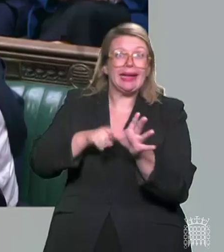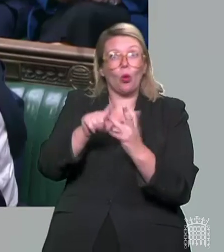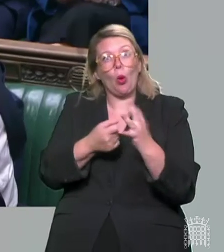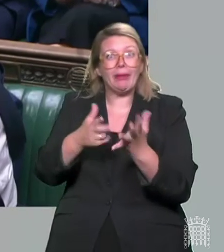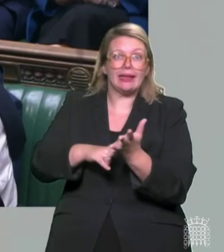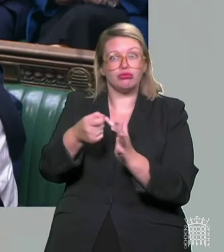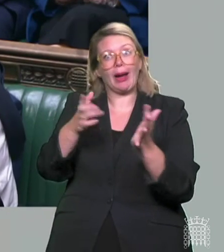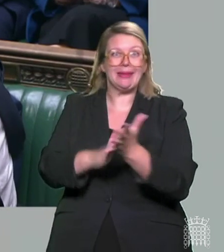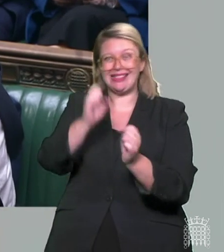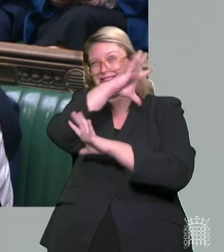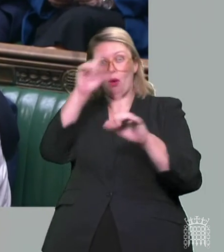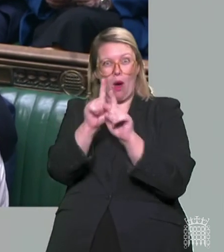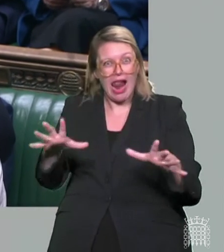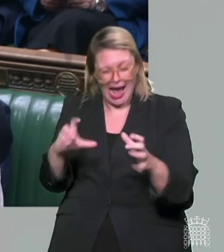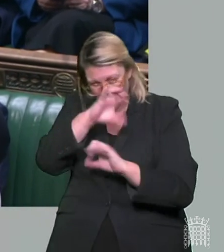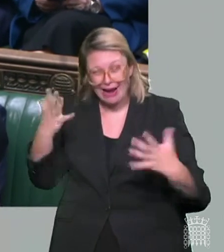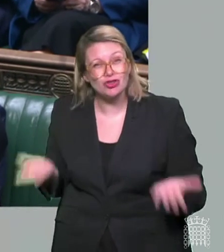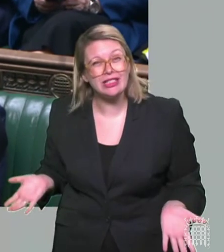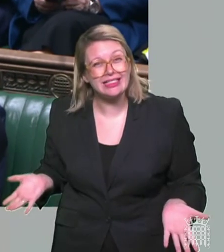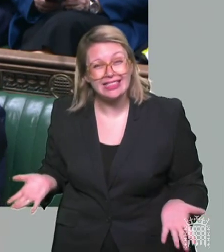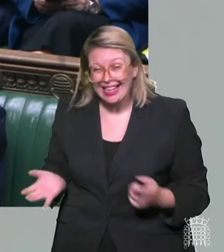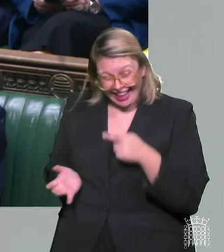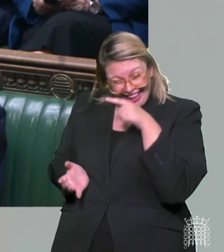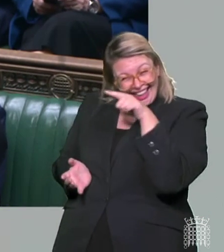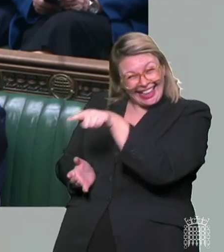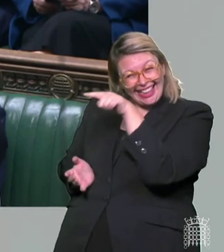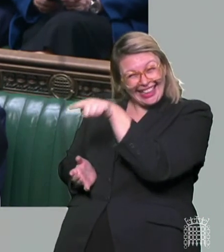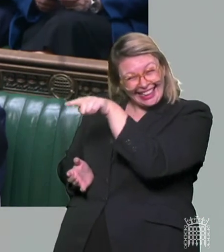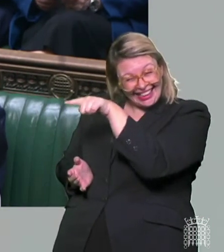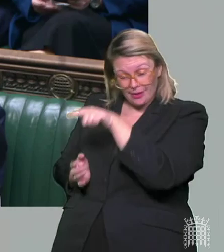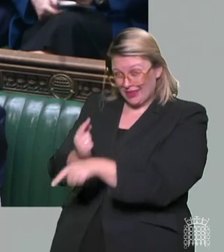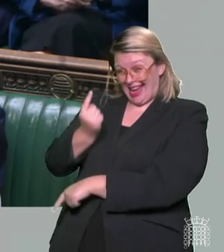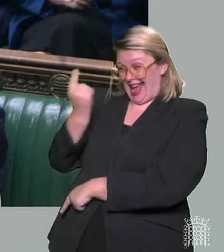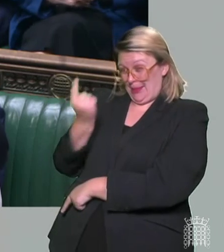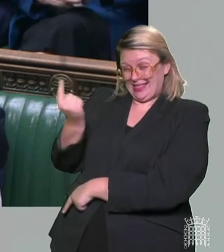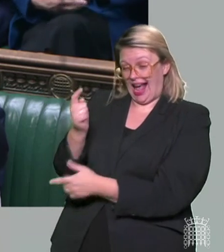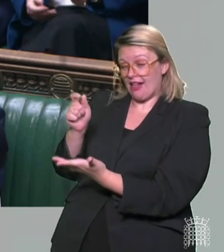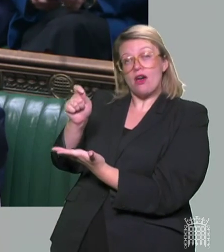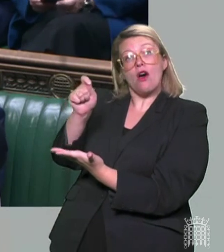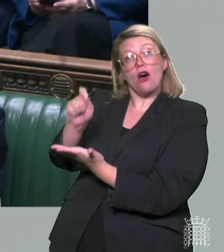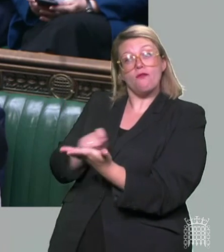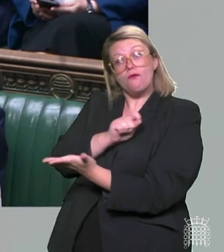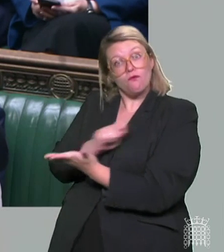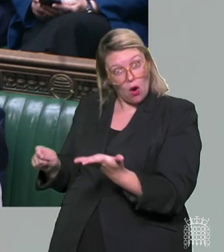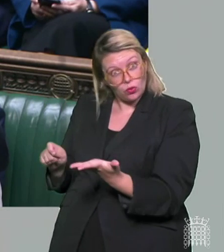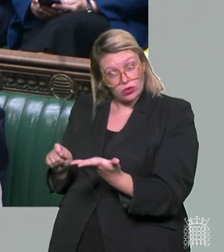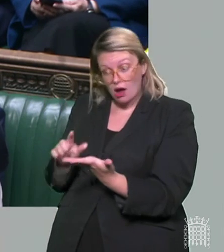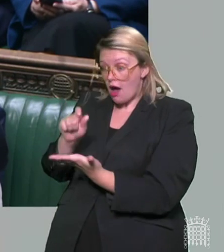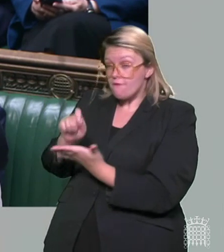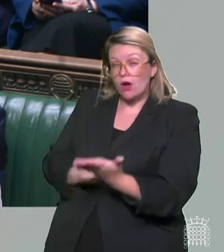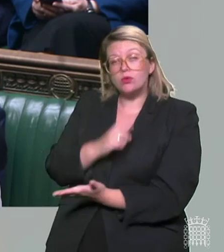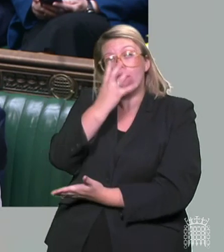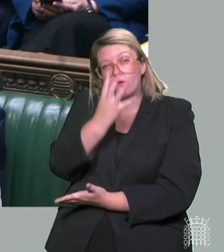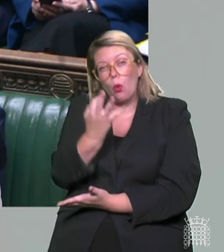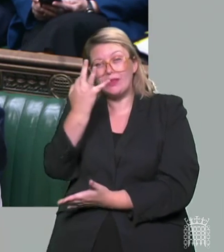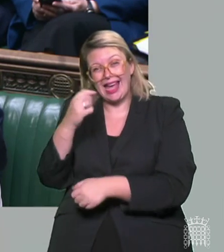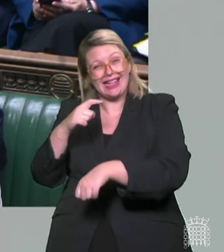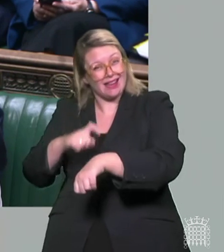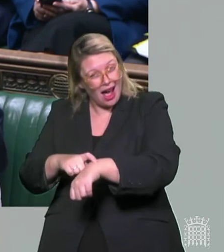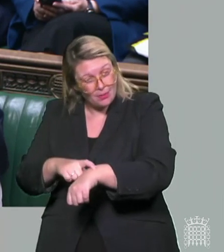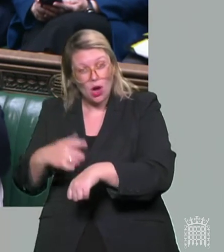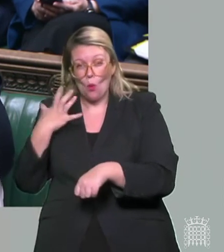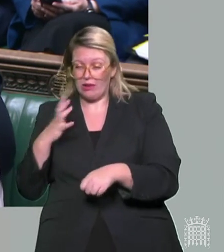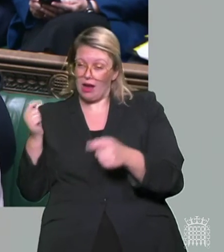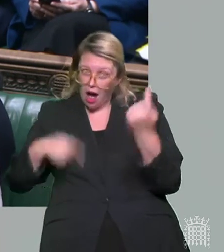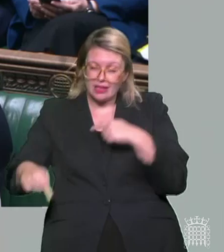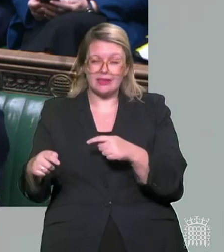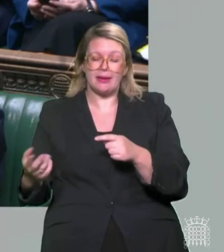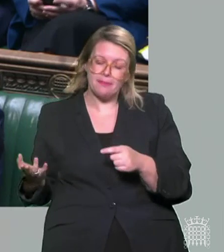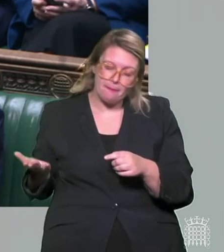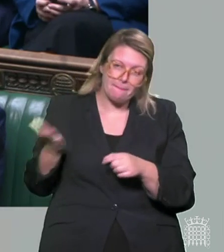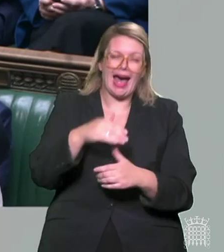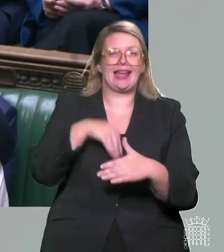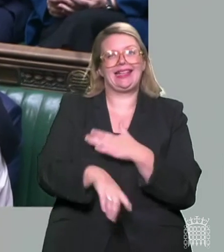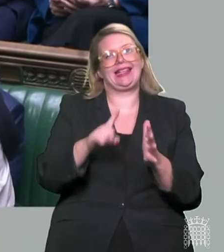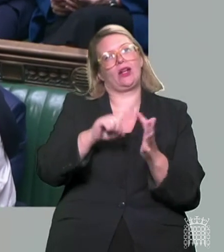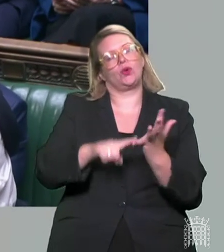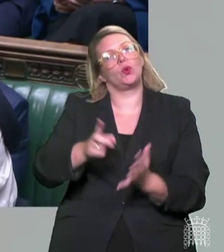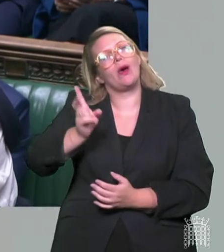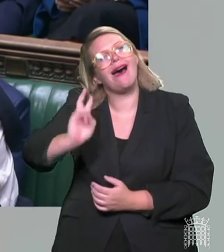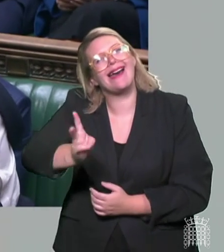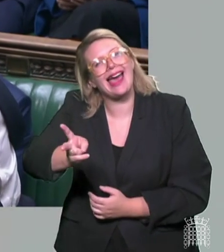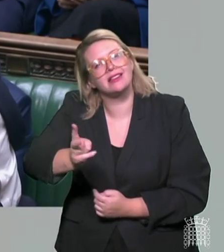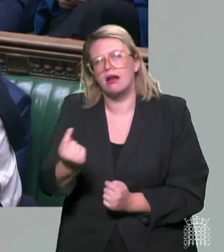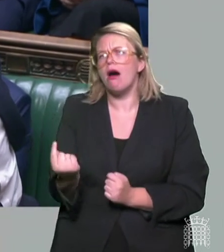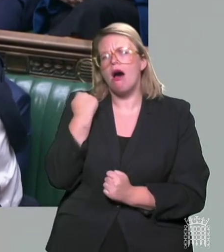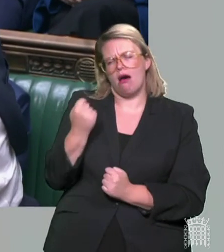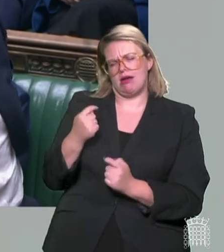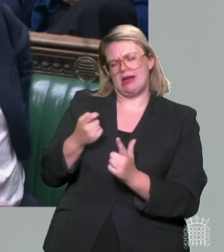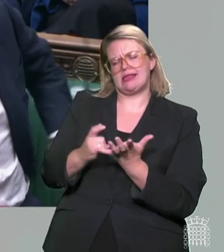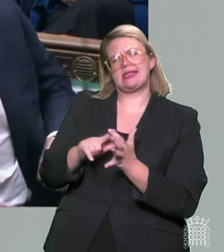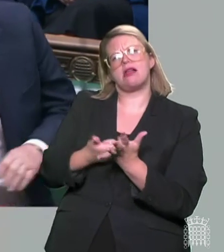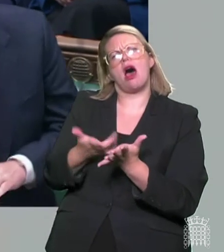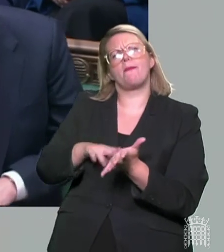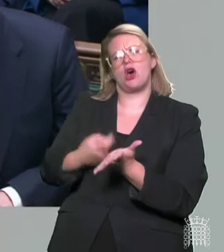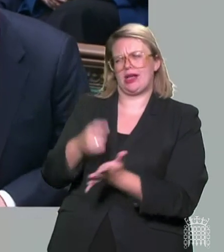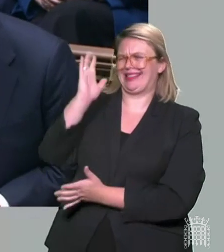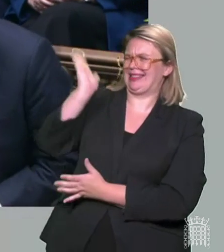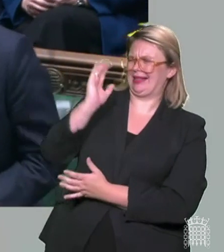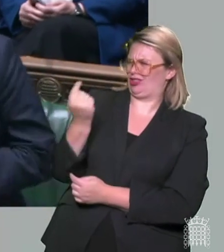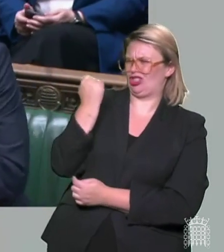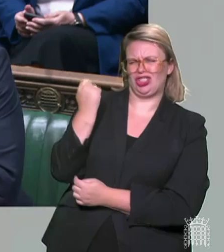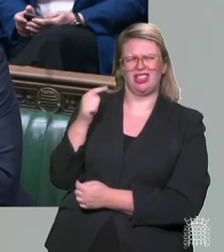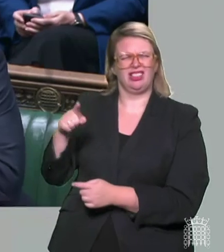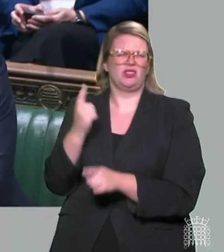He talks about integrity; he voted 48 times to overturn the will of the British people and take us back into the European Union.